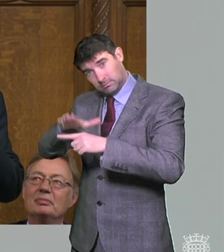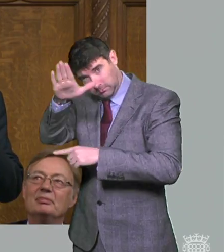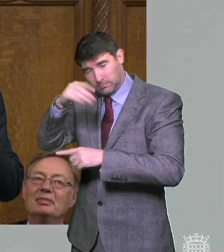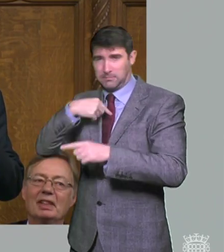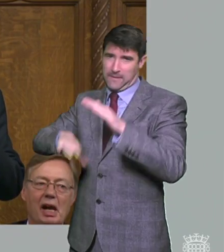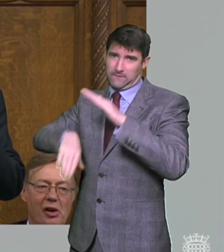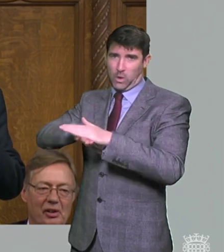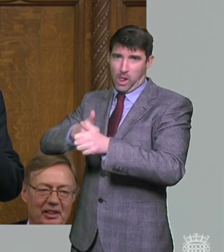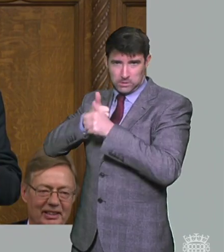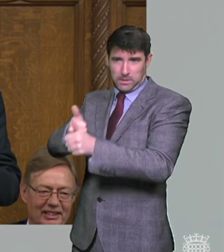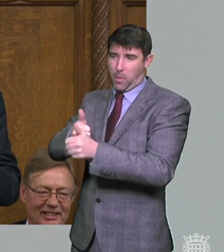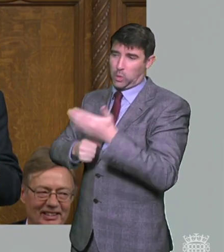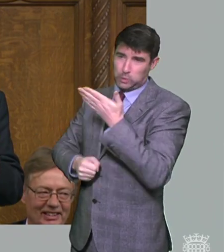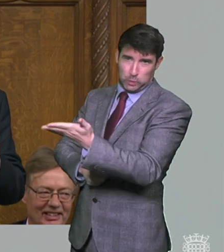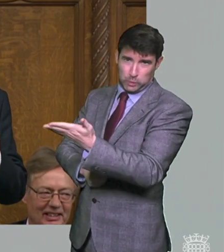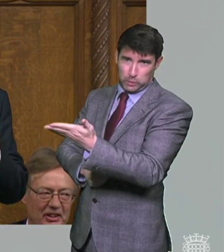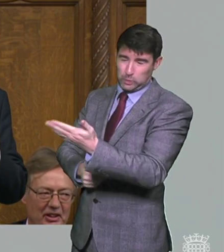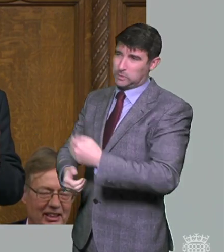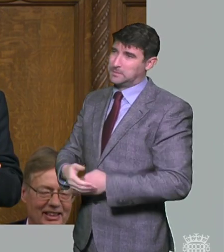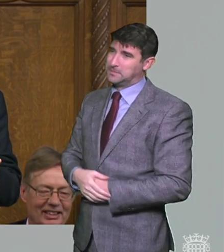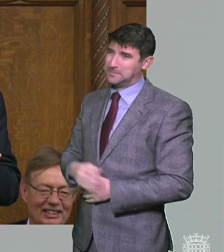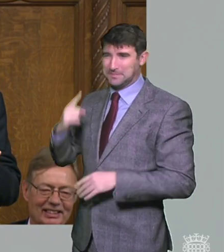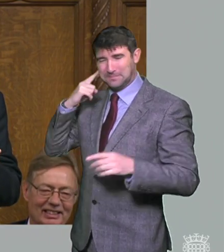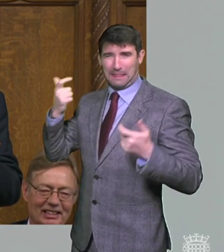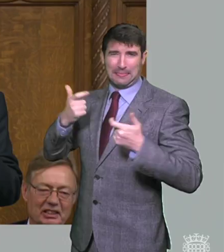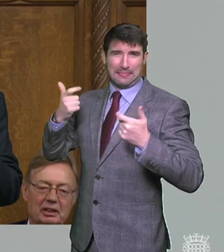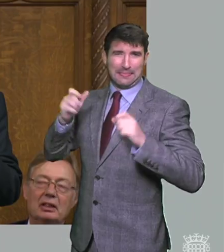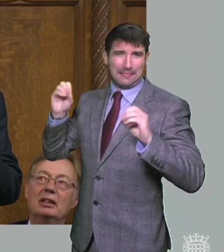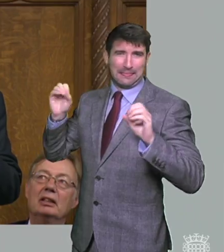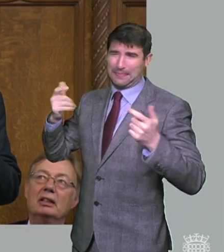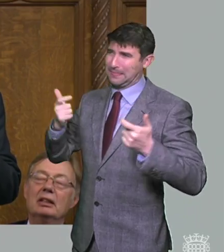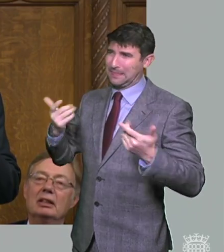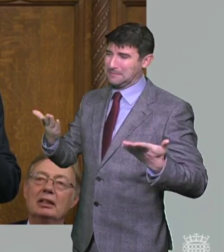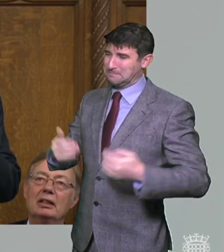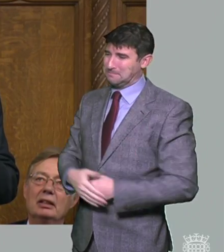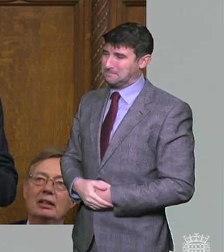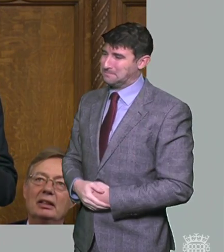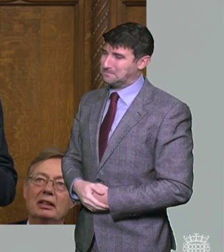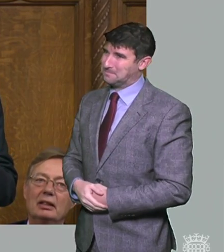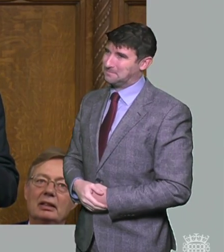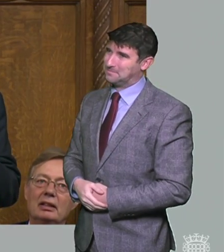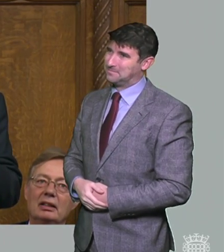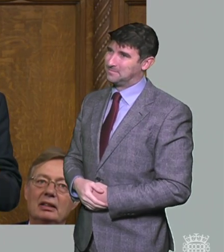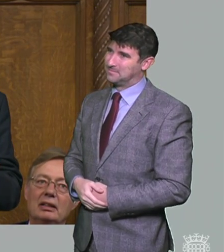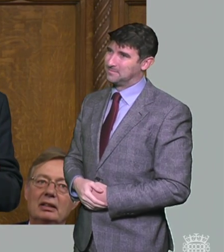He knows he has my full support.